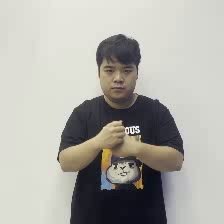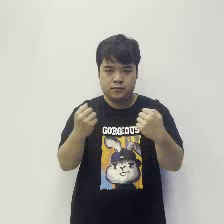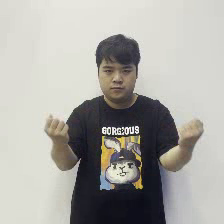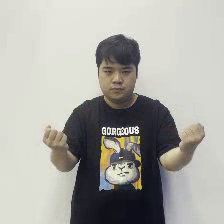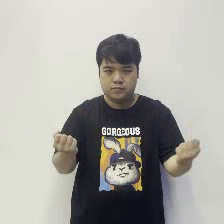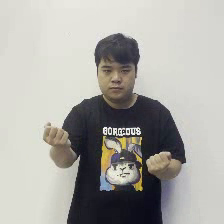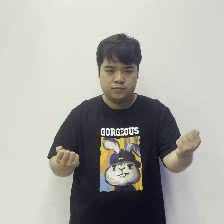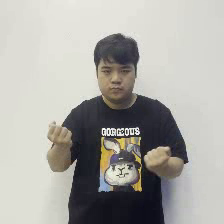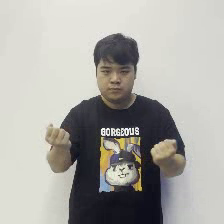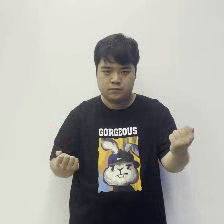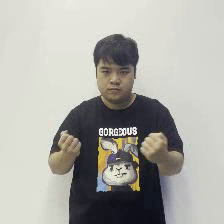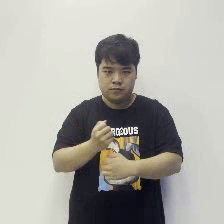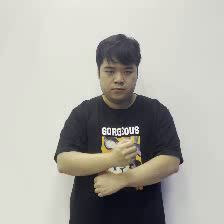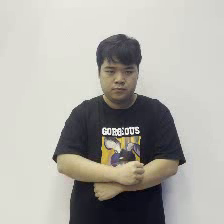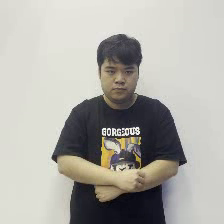Ô tô